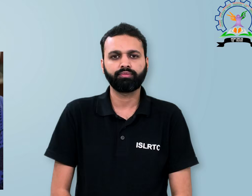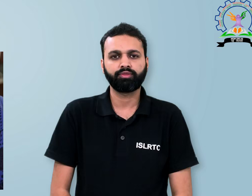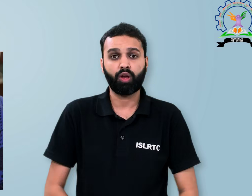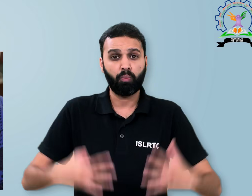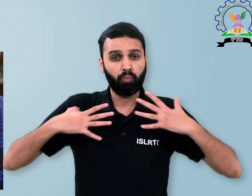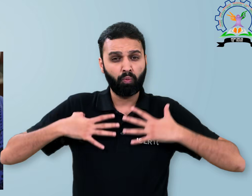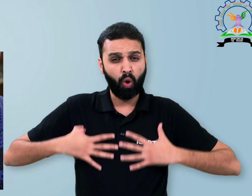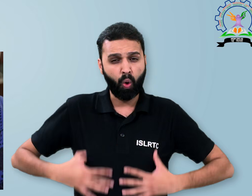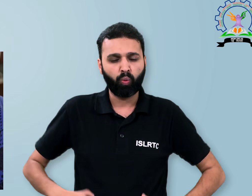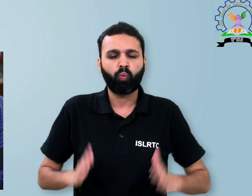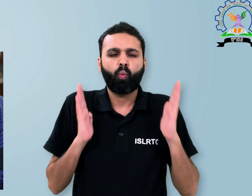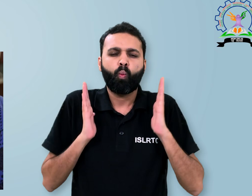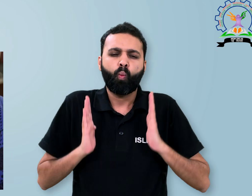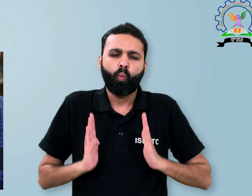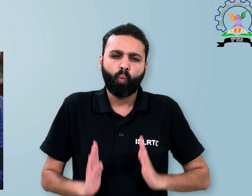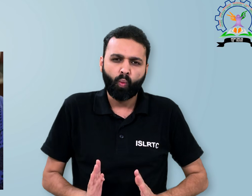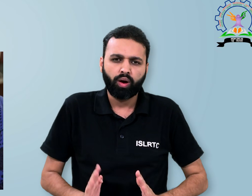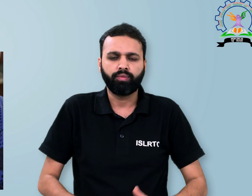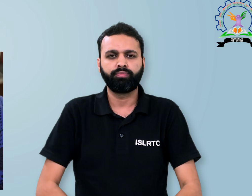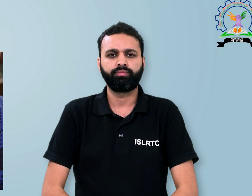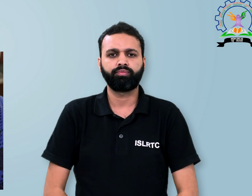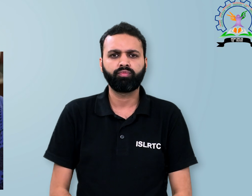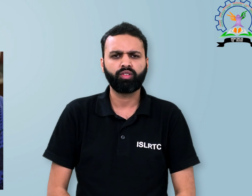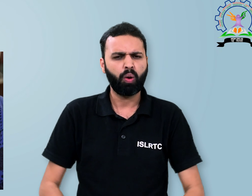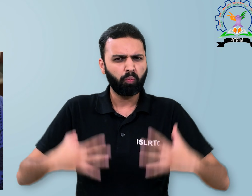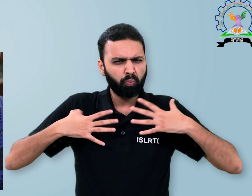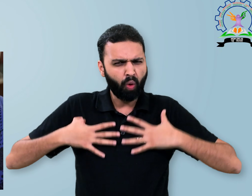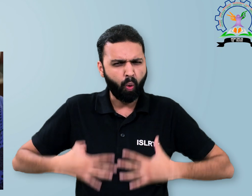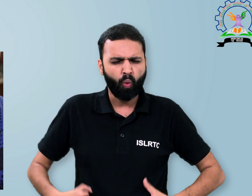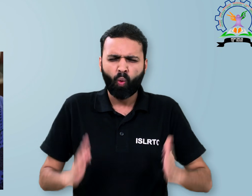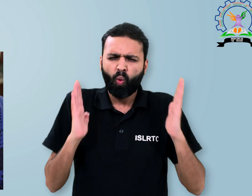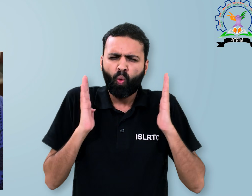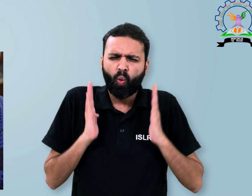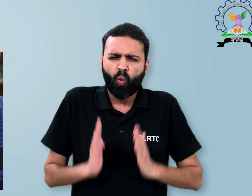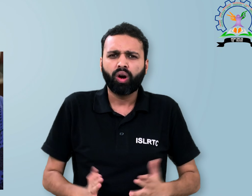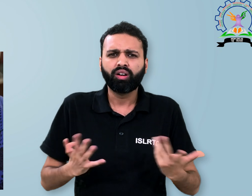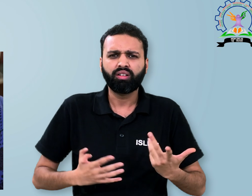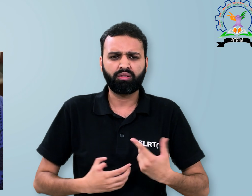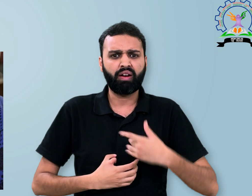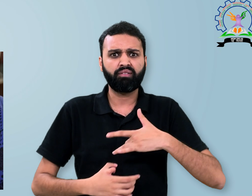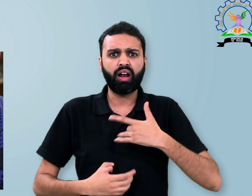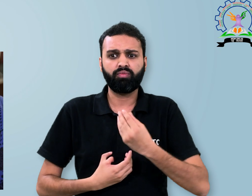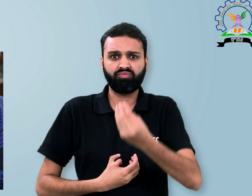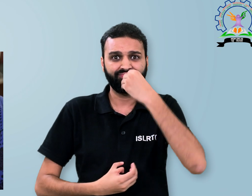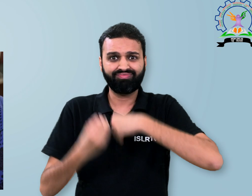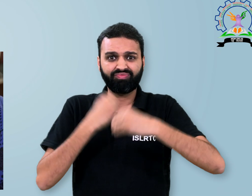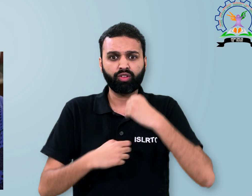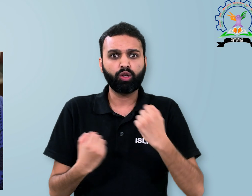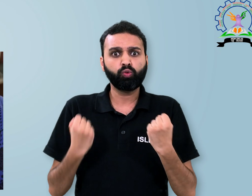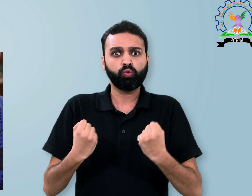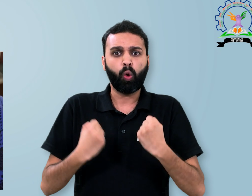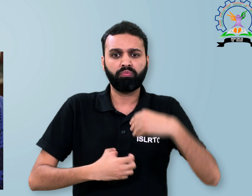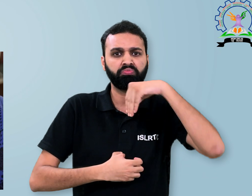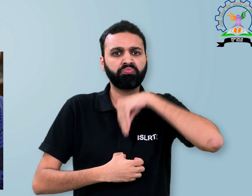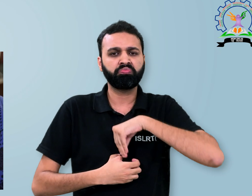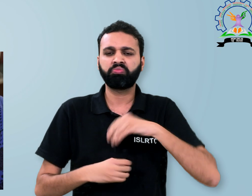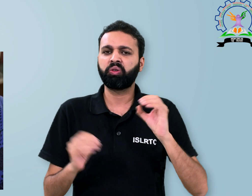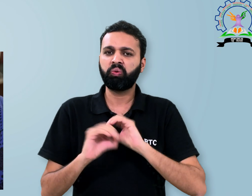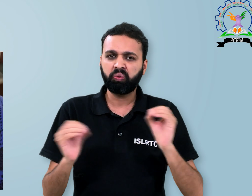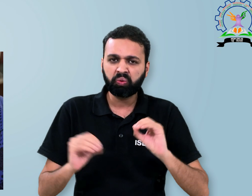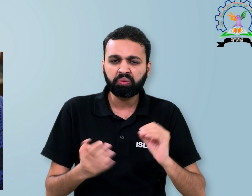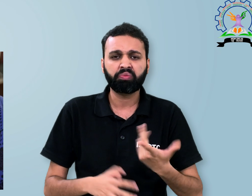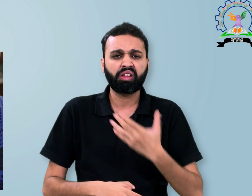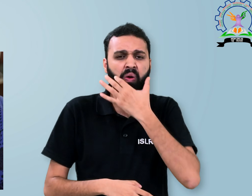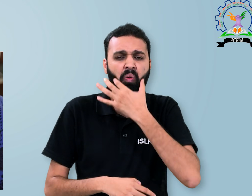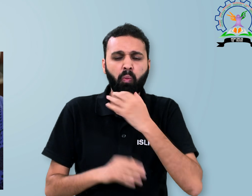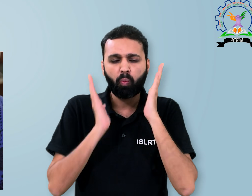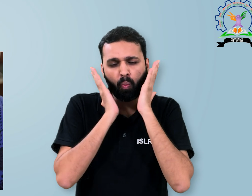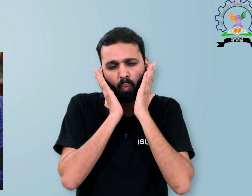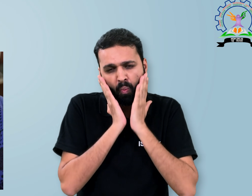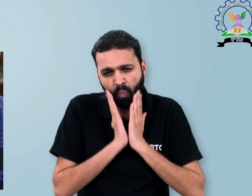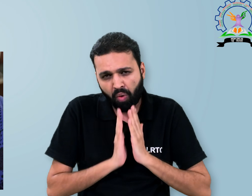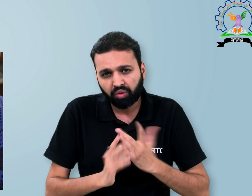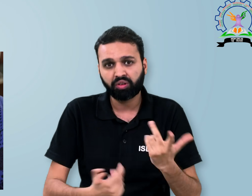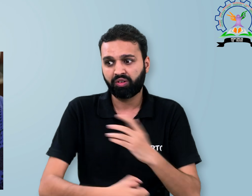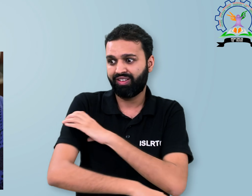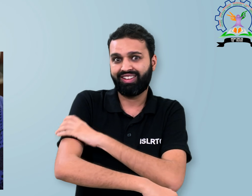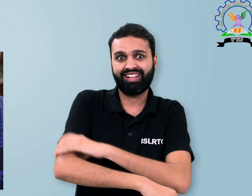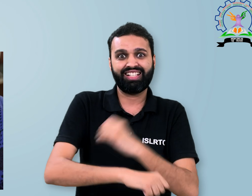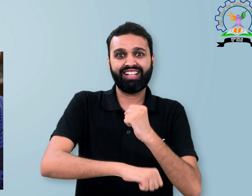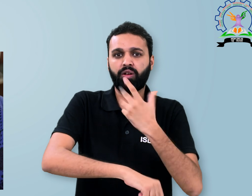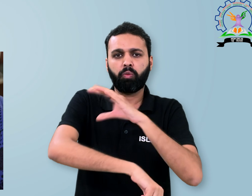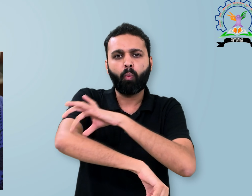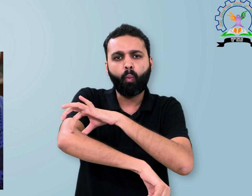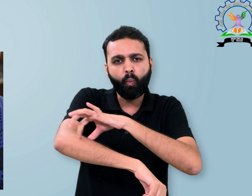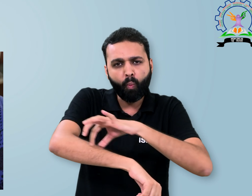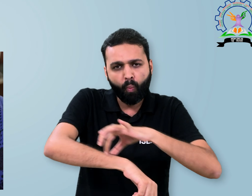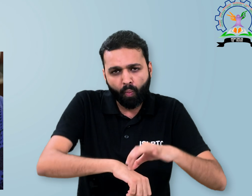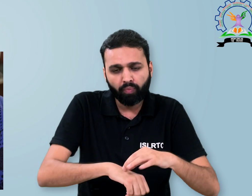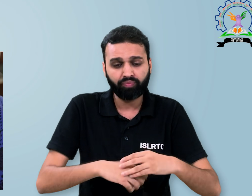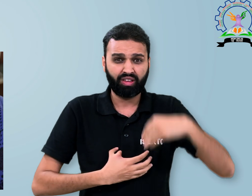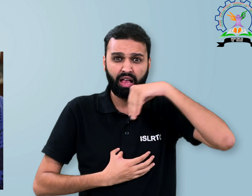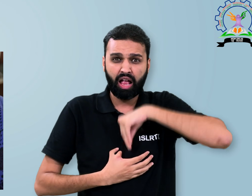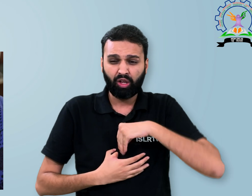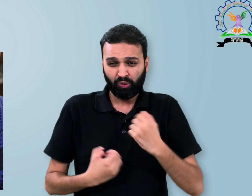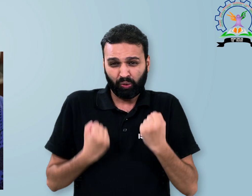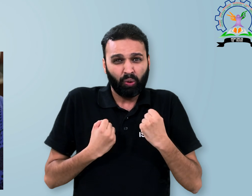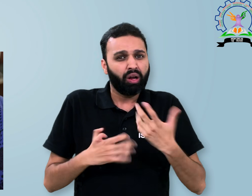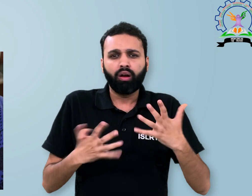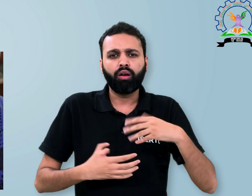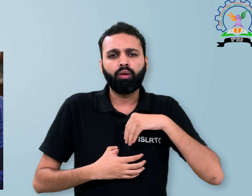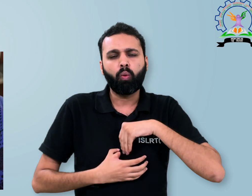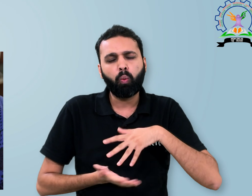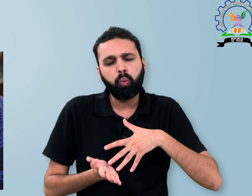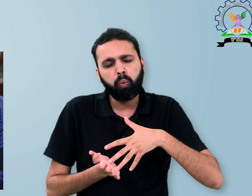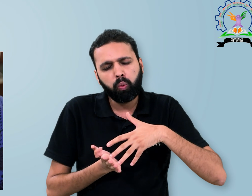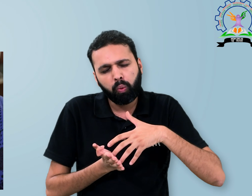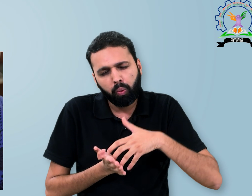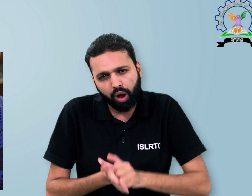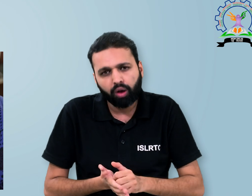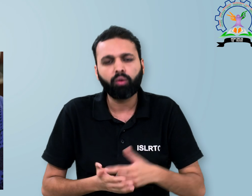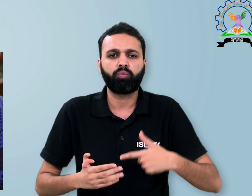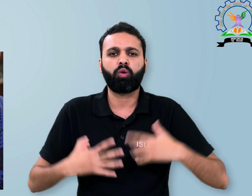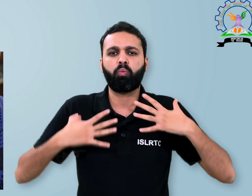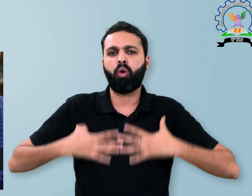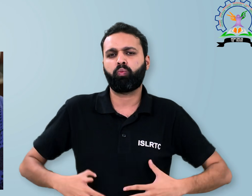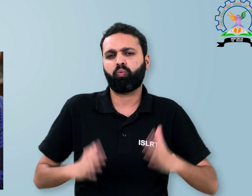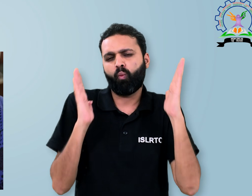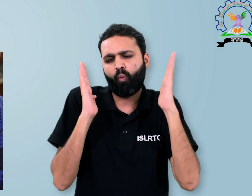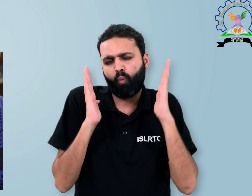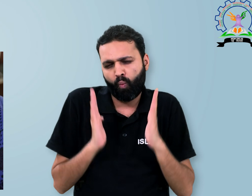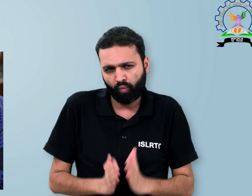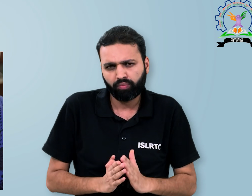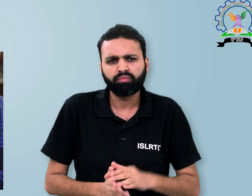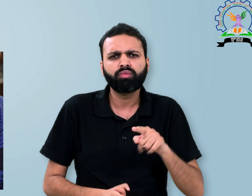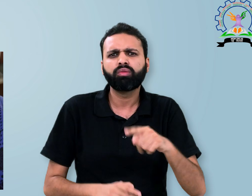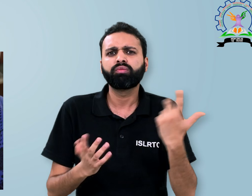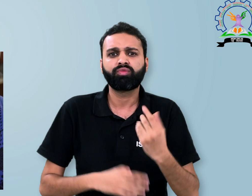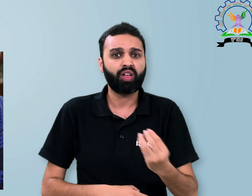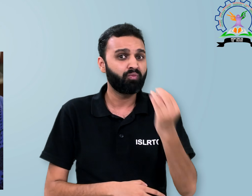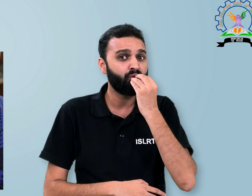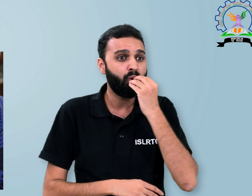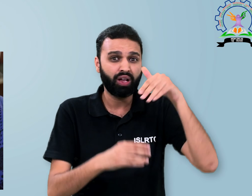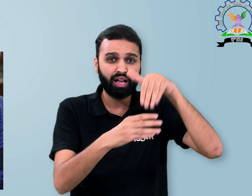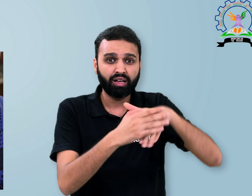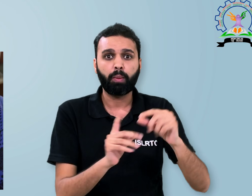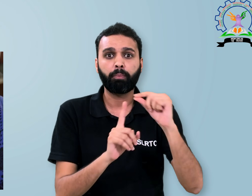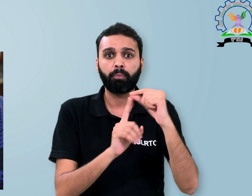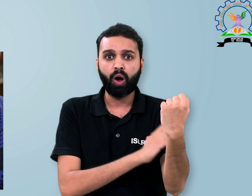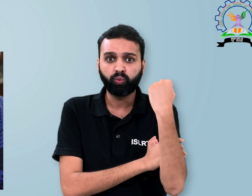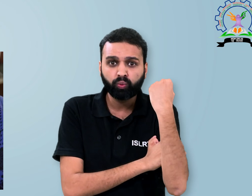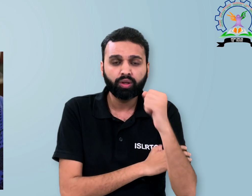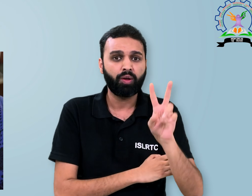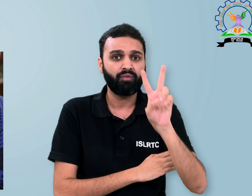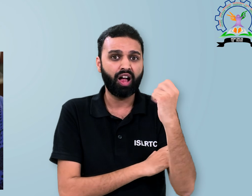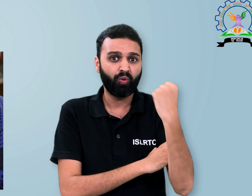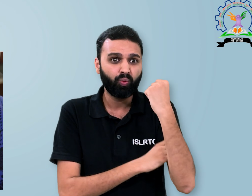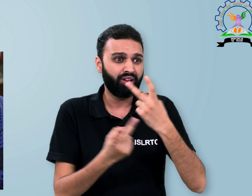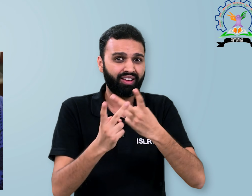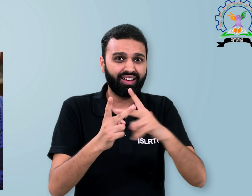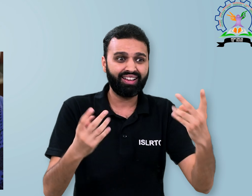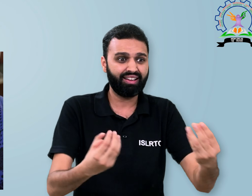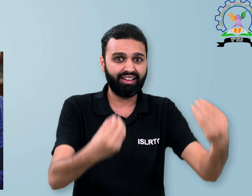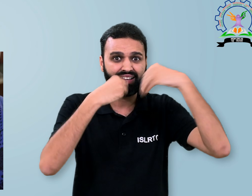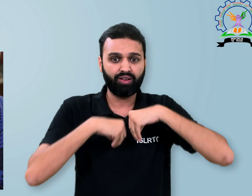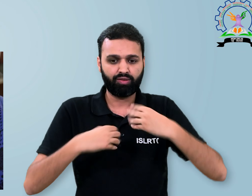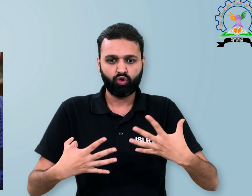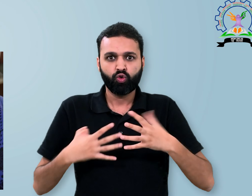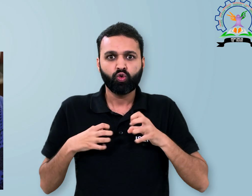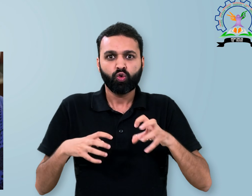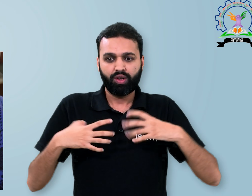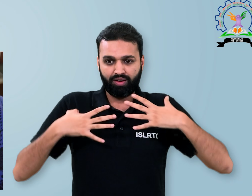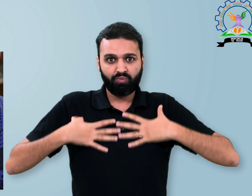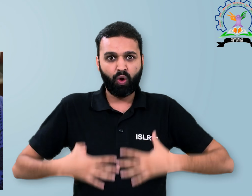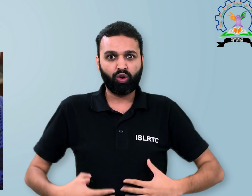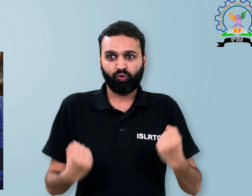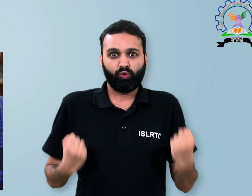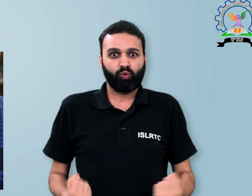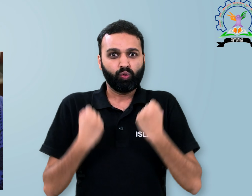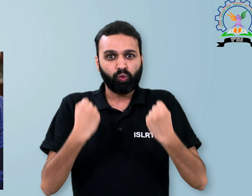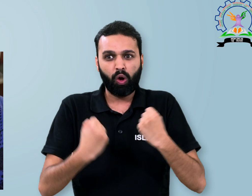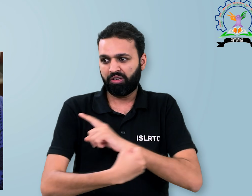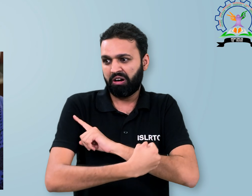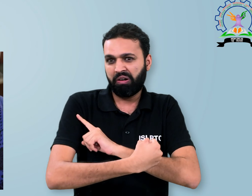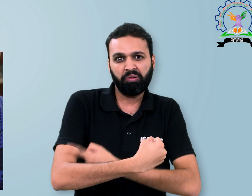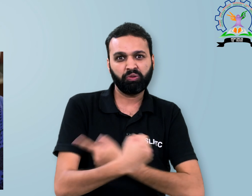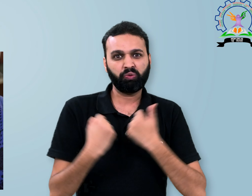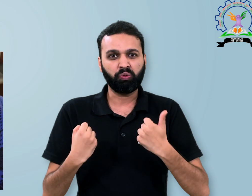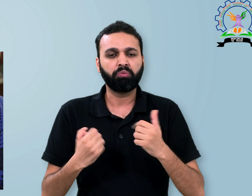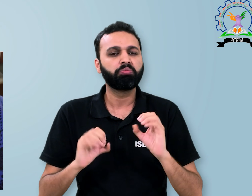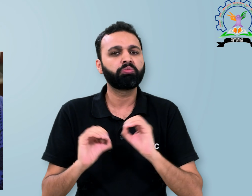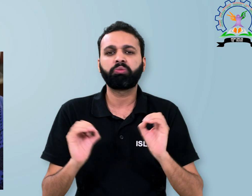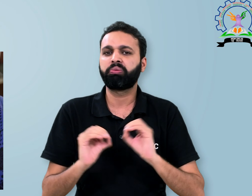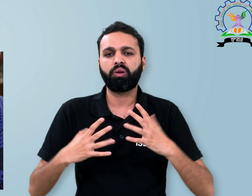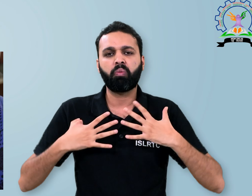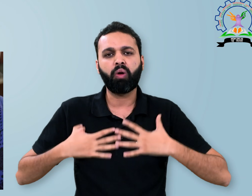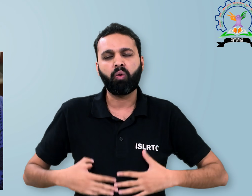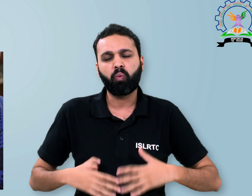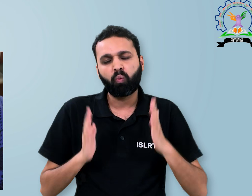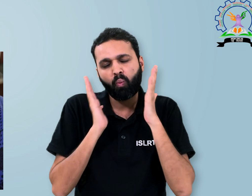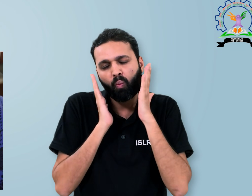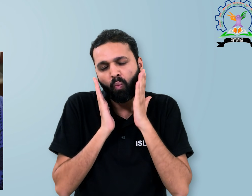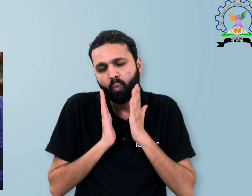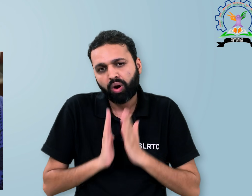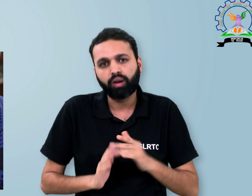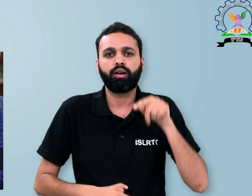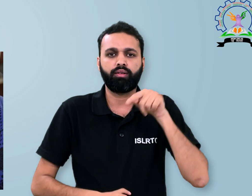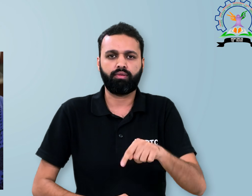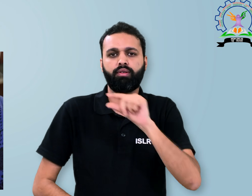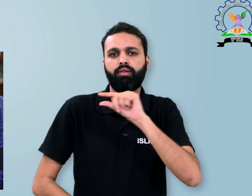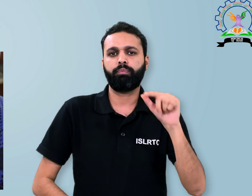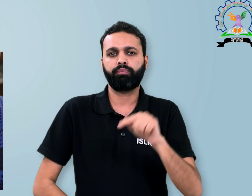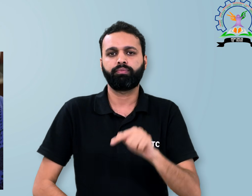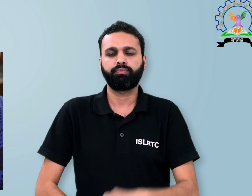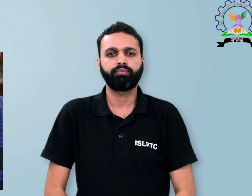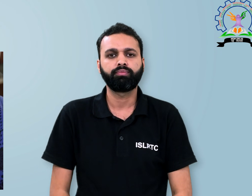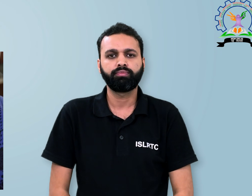Malnutrition Malnutrition means poor nutrition necessary for health and growth. It can result from inadequate or excessive consumption of nutrients or from an inability to absorb nutrients properly.